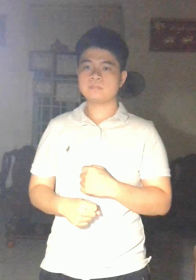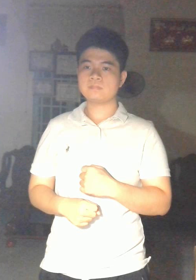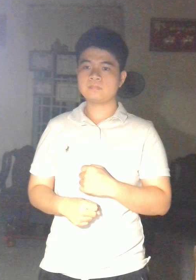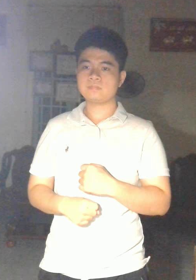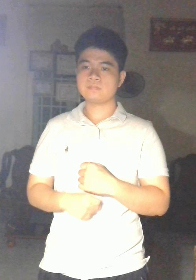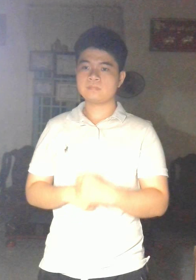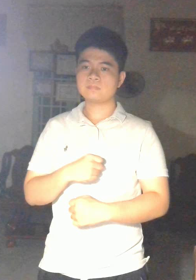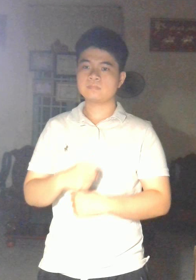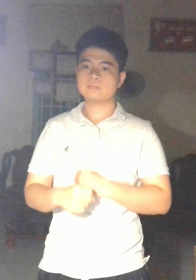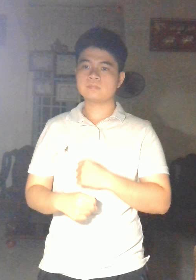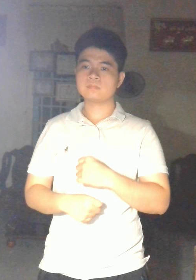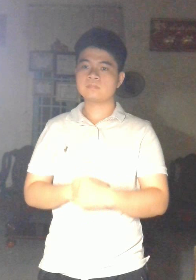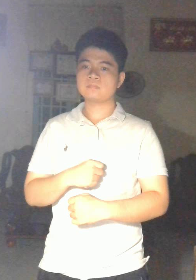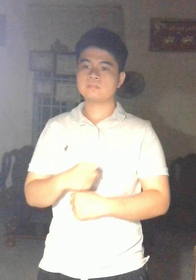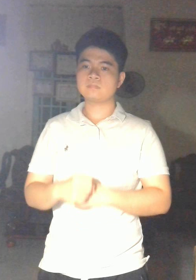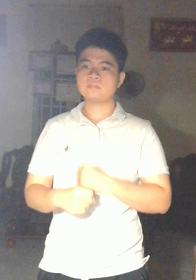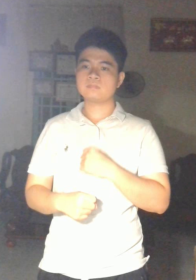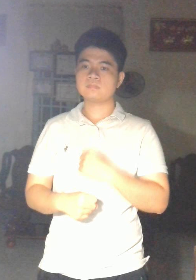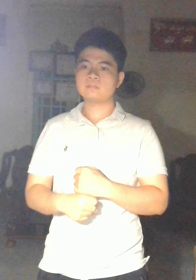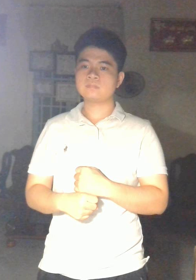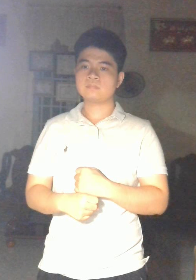quanh nam